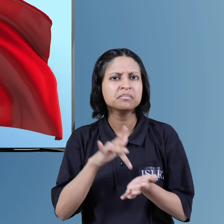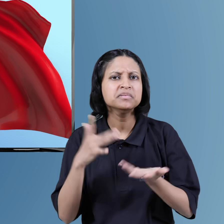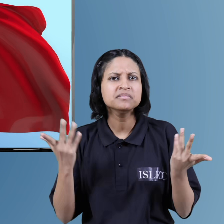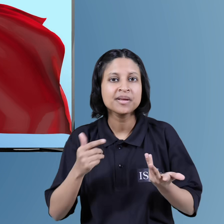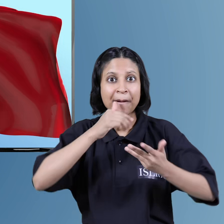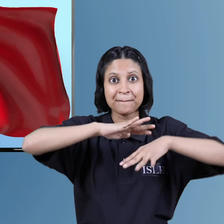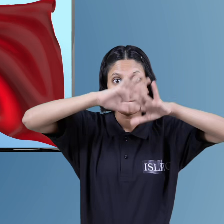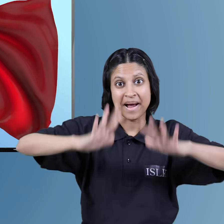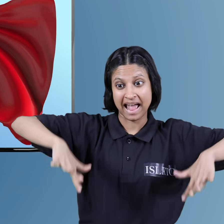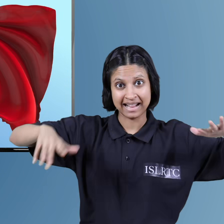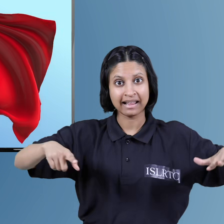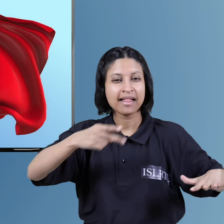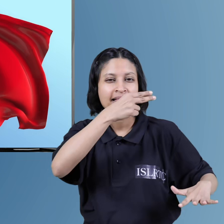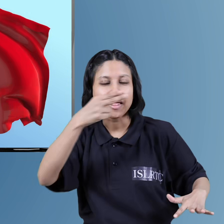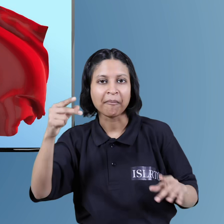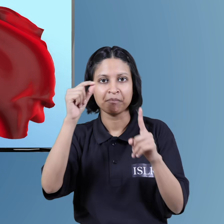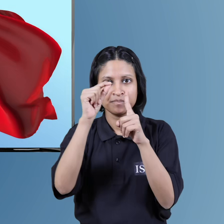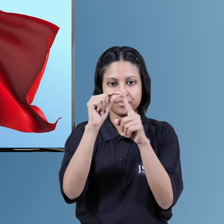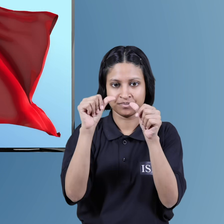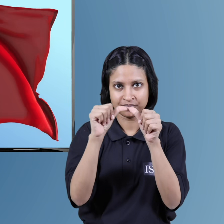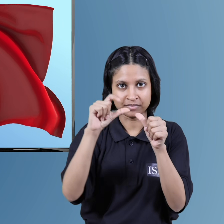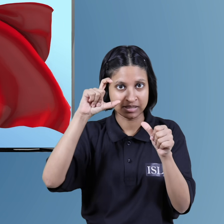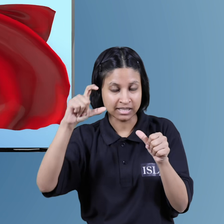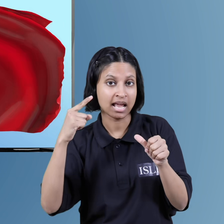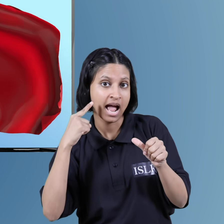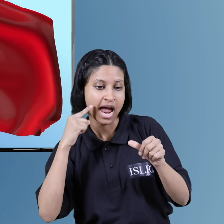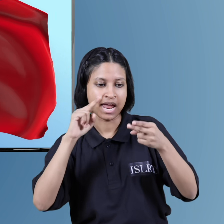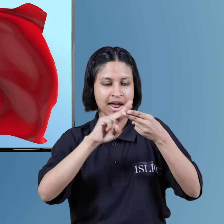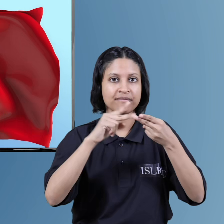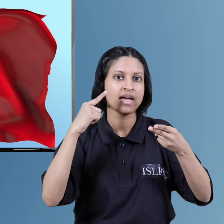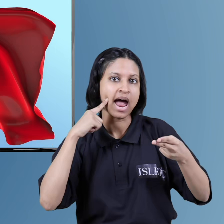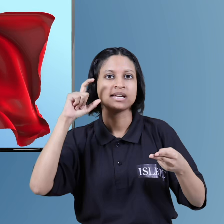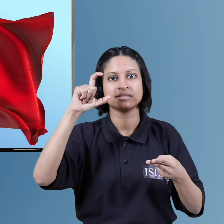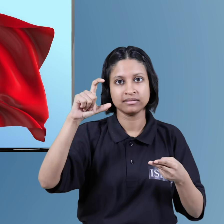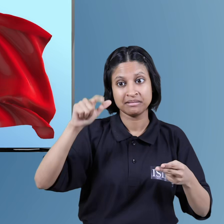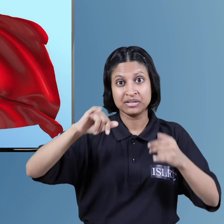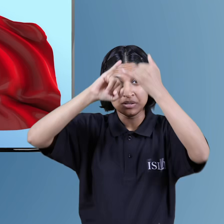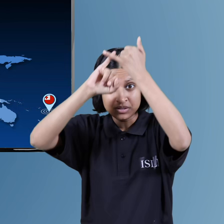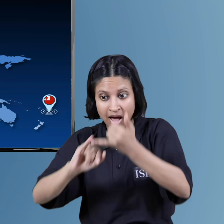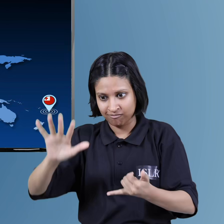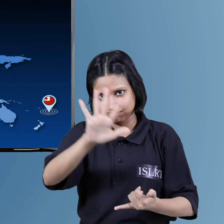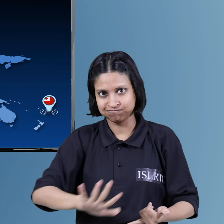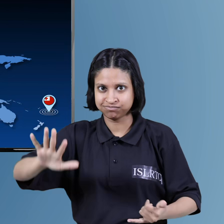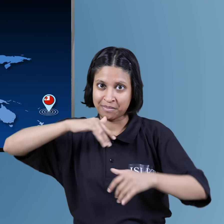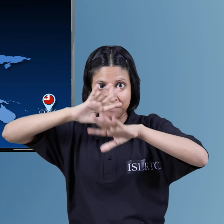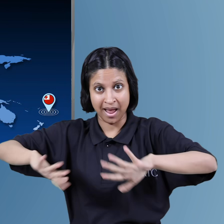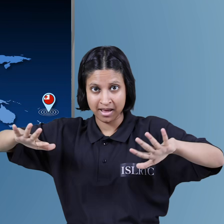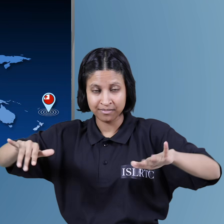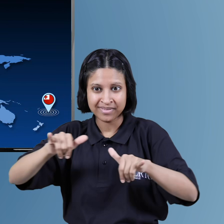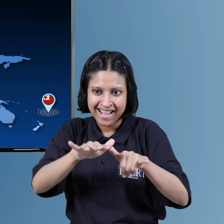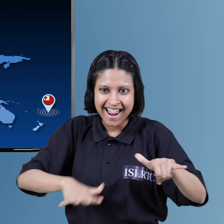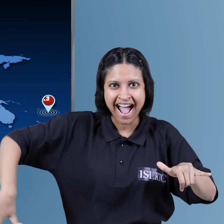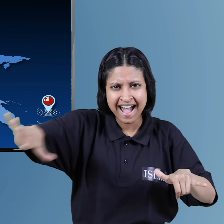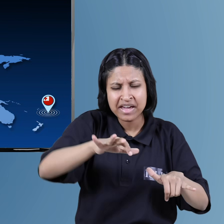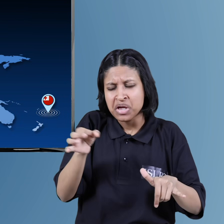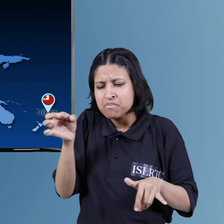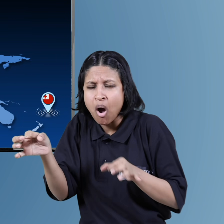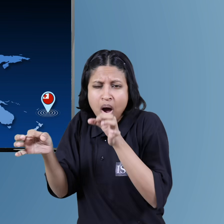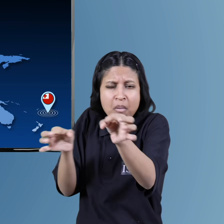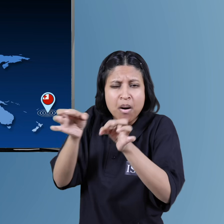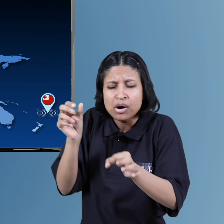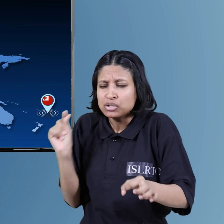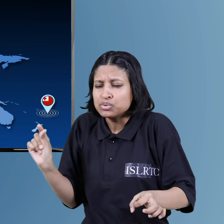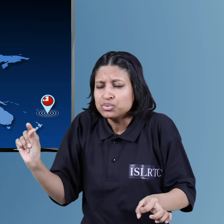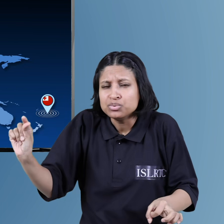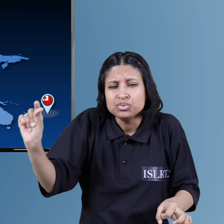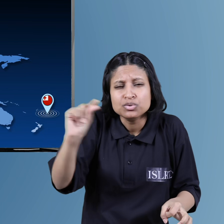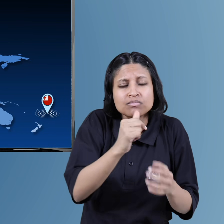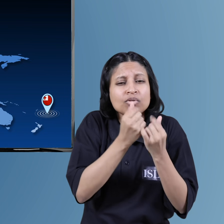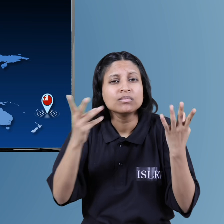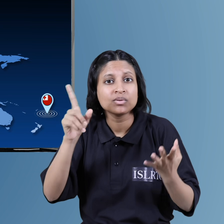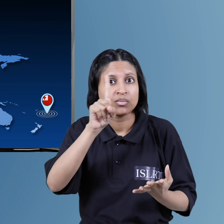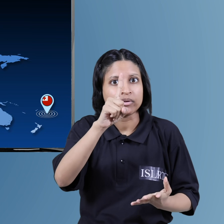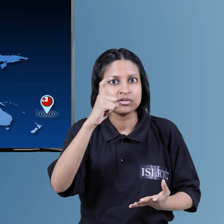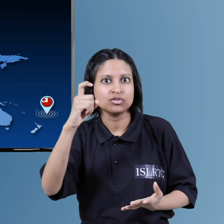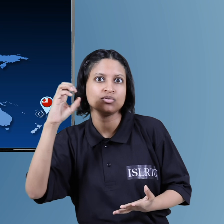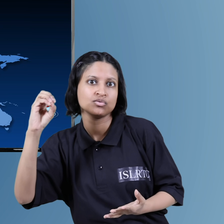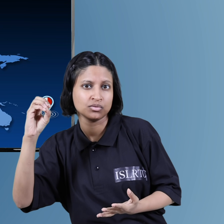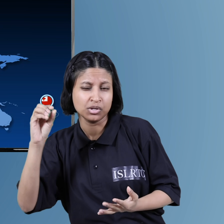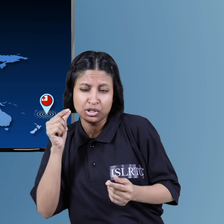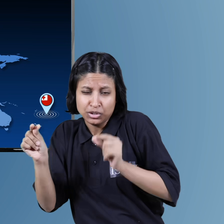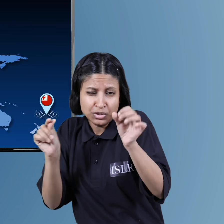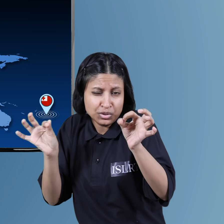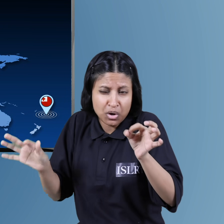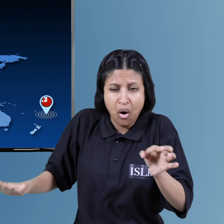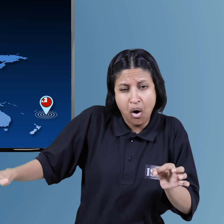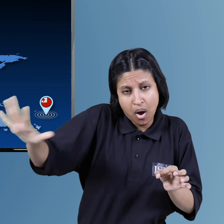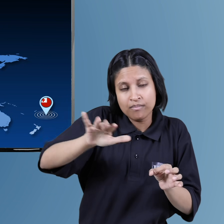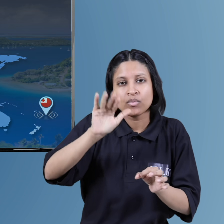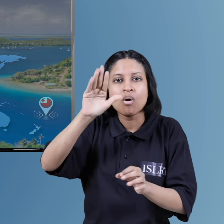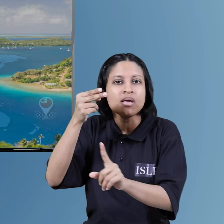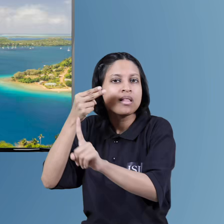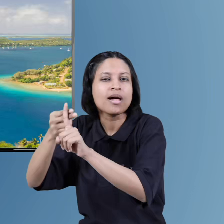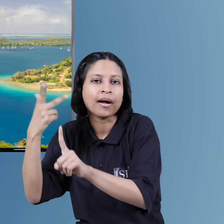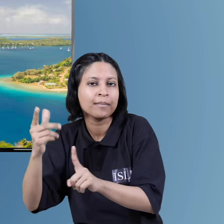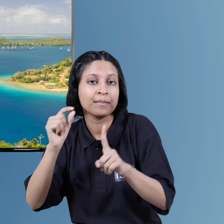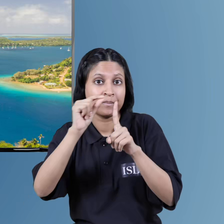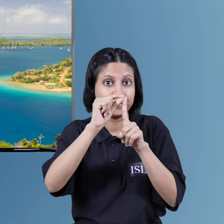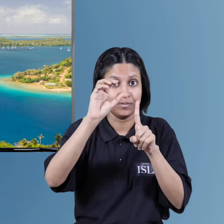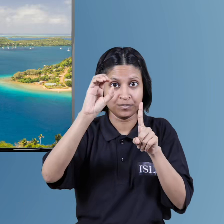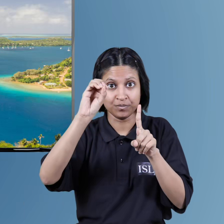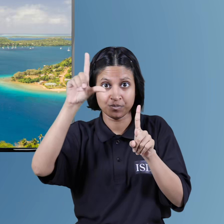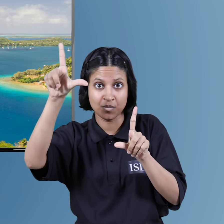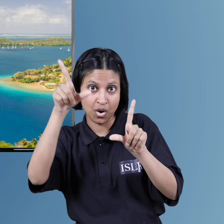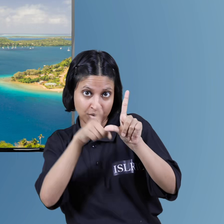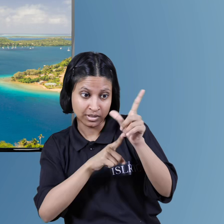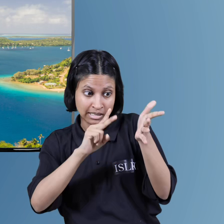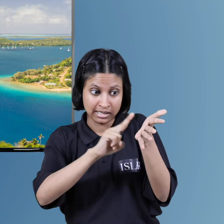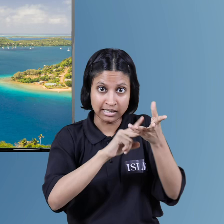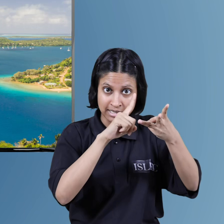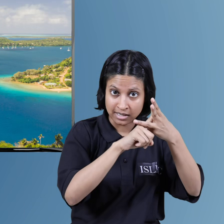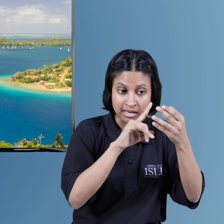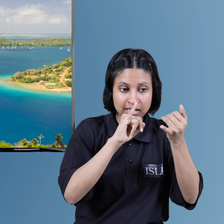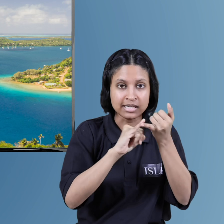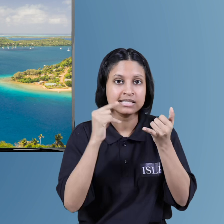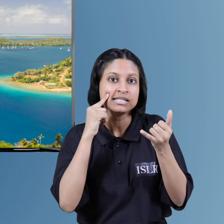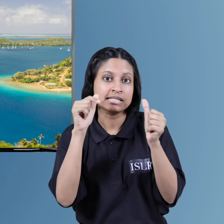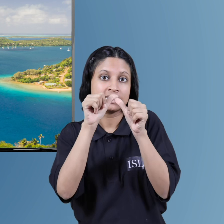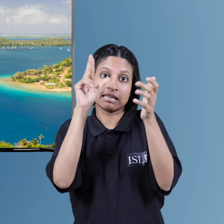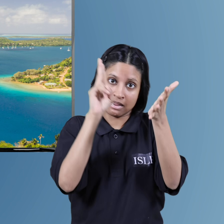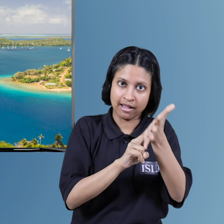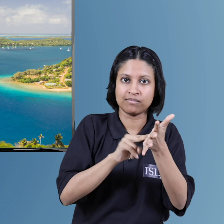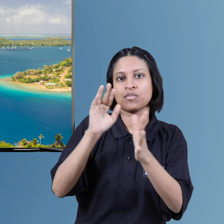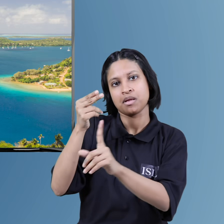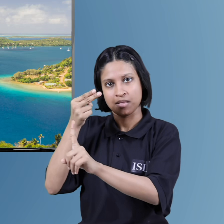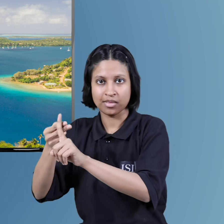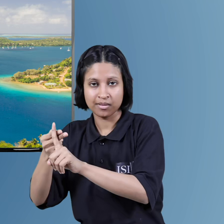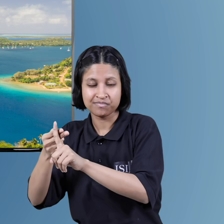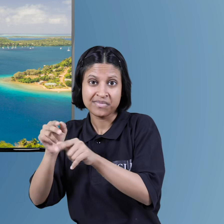A Polynesian kingdom of over 170 South Pacific islands,